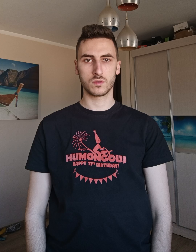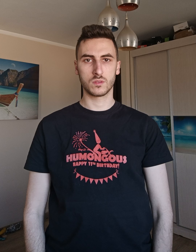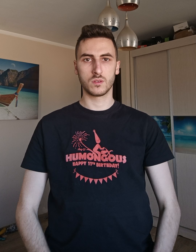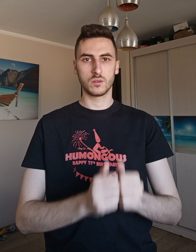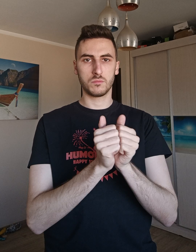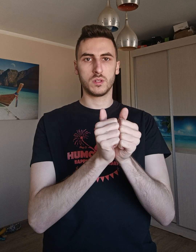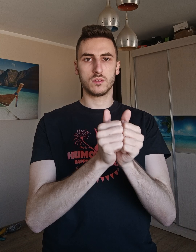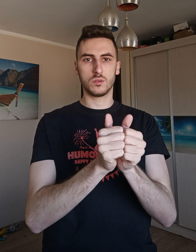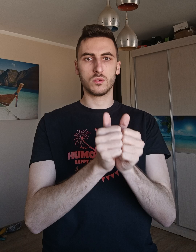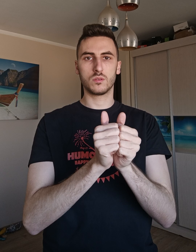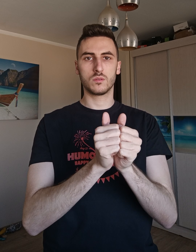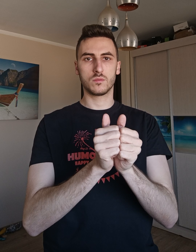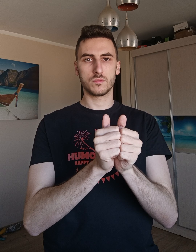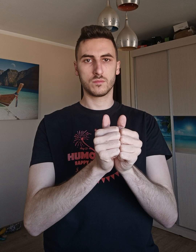חבר ה